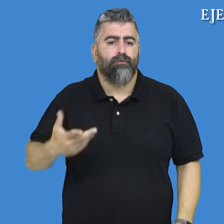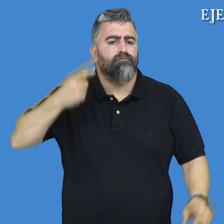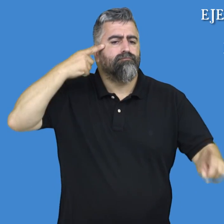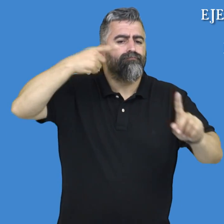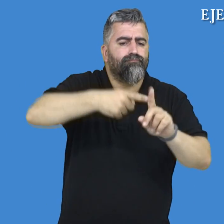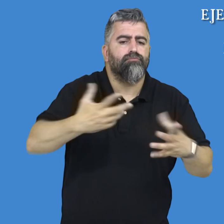objetivo